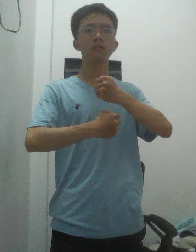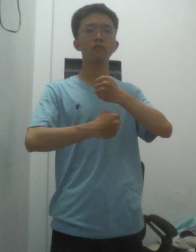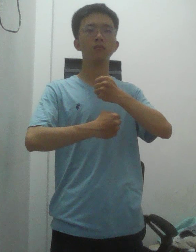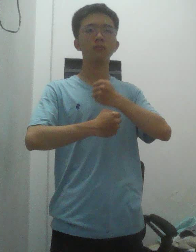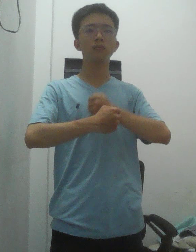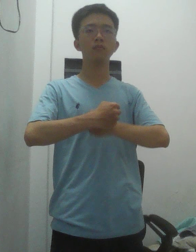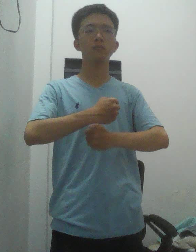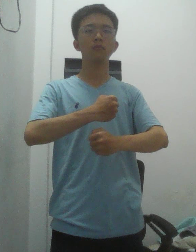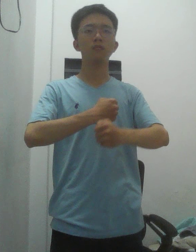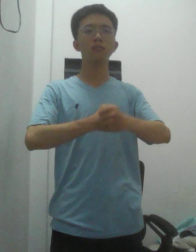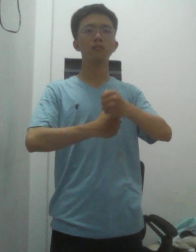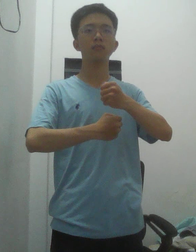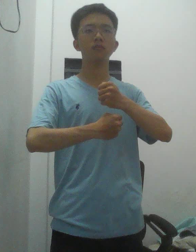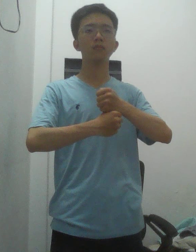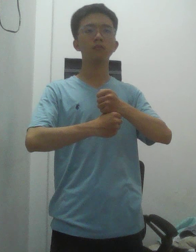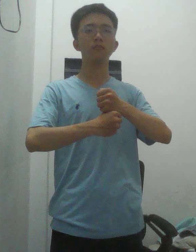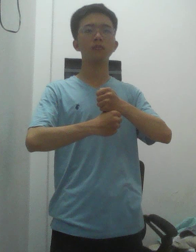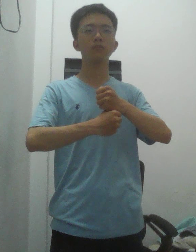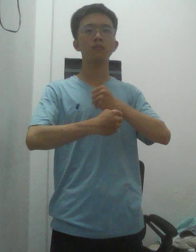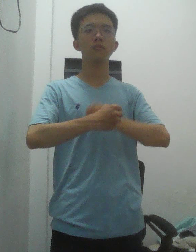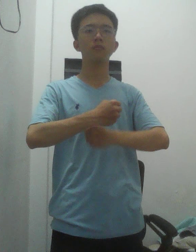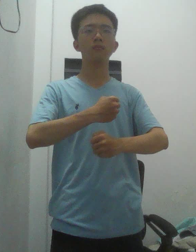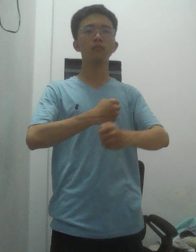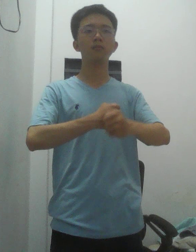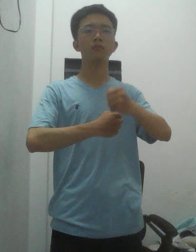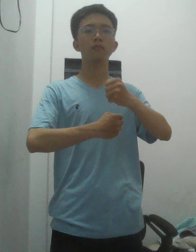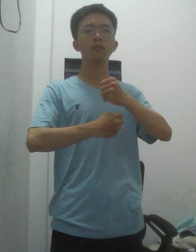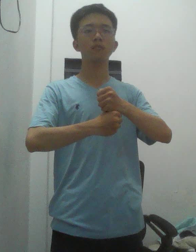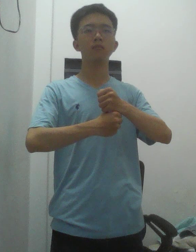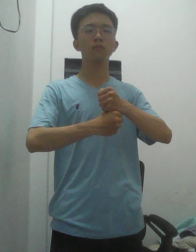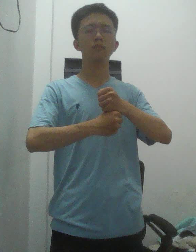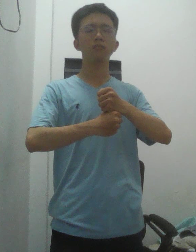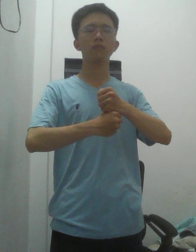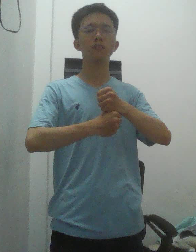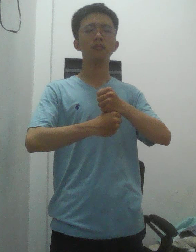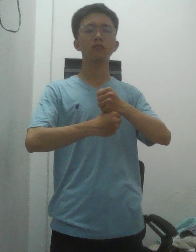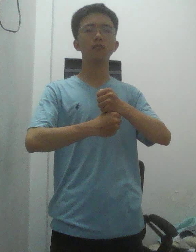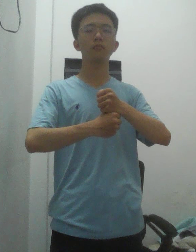quanh nam